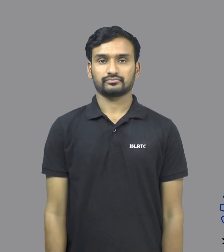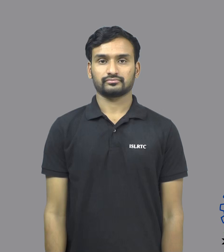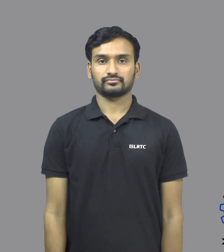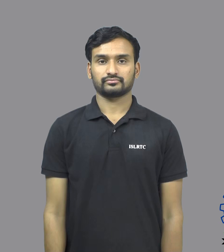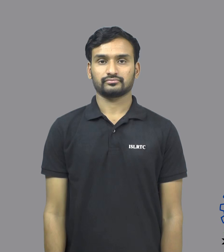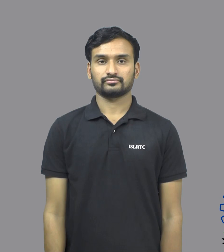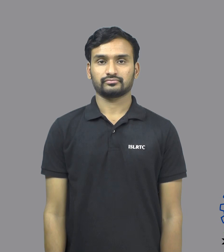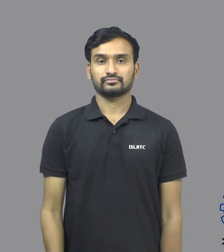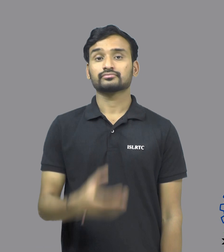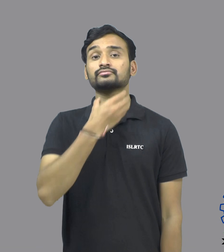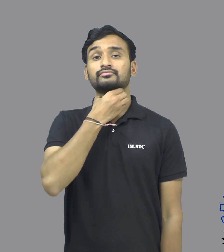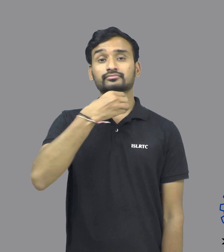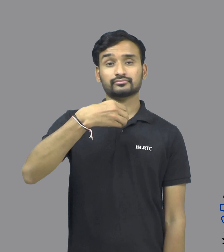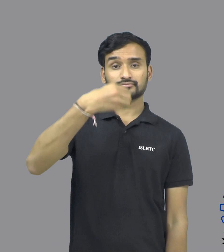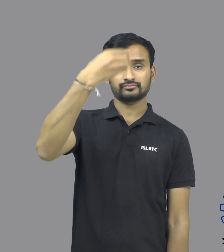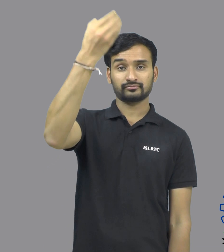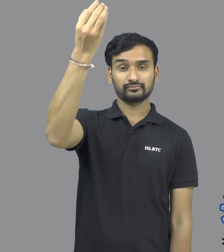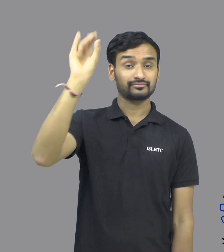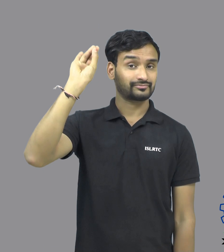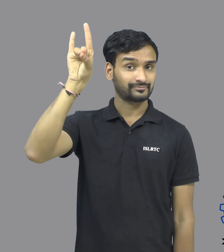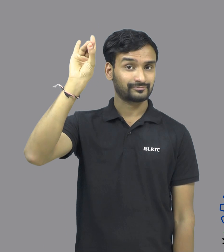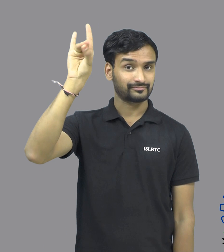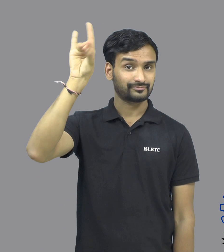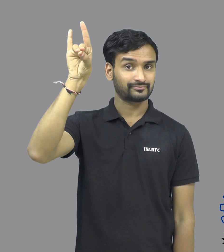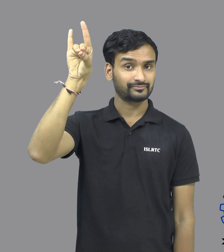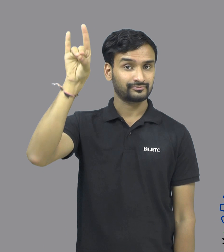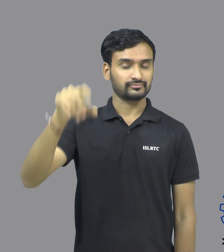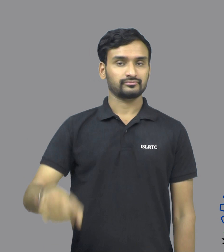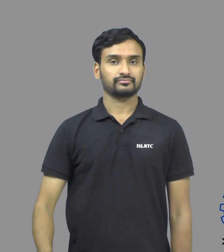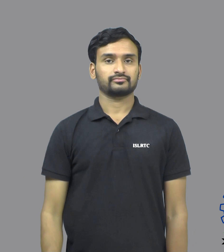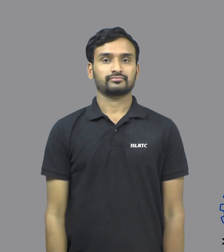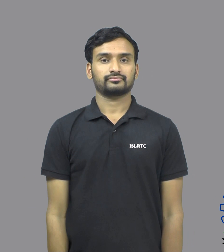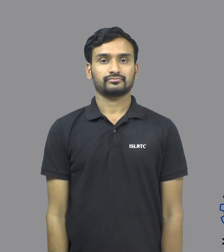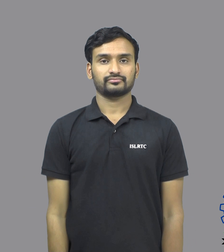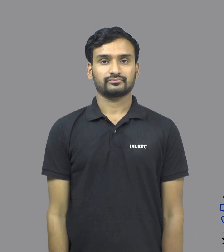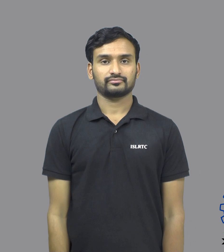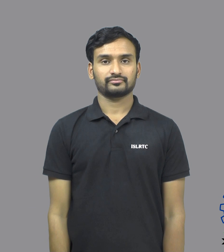Giraffe